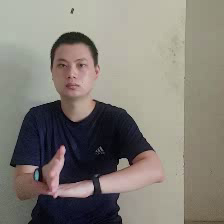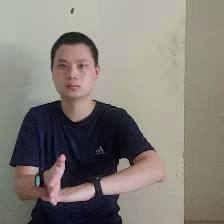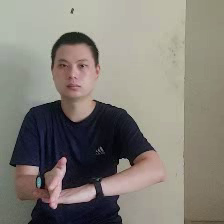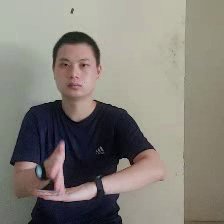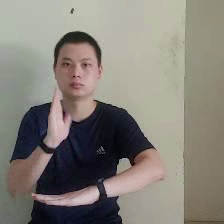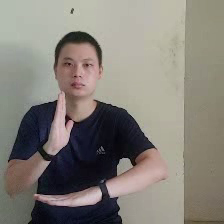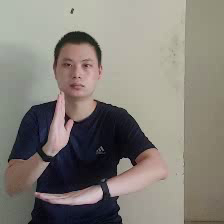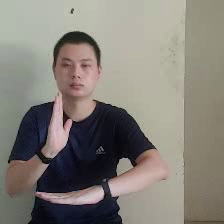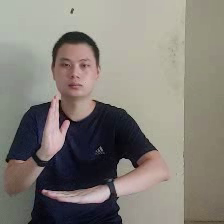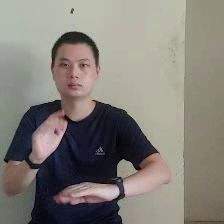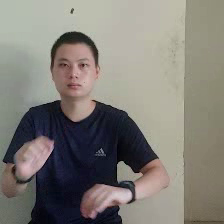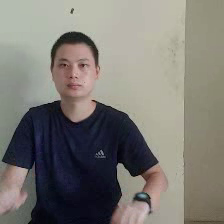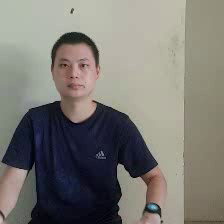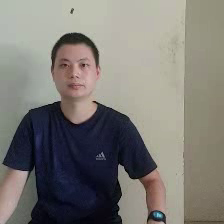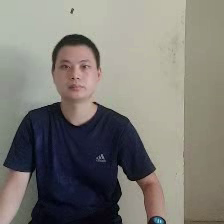Cần